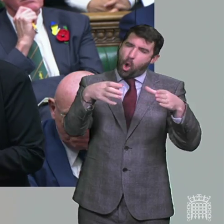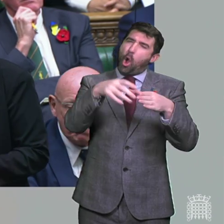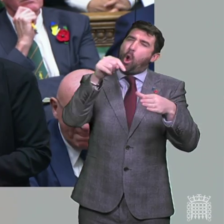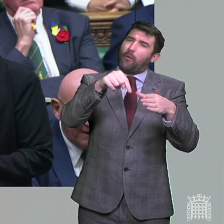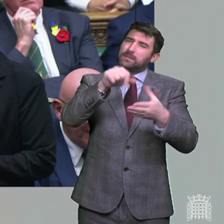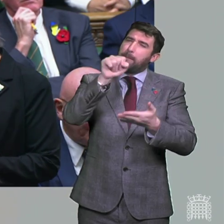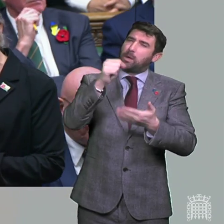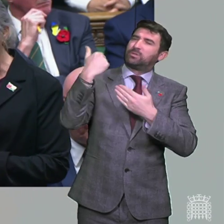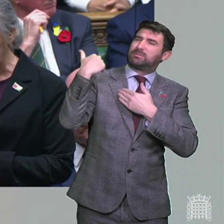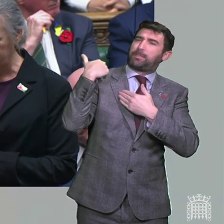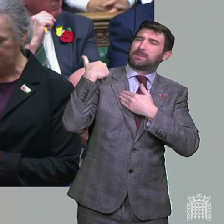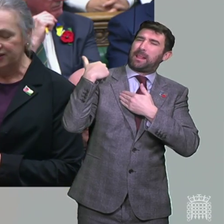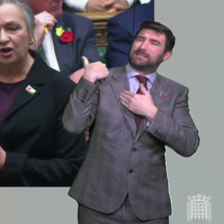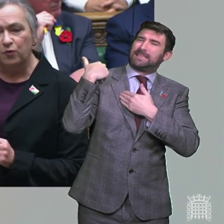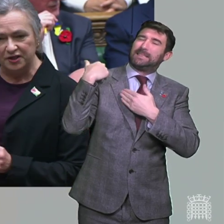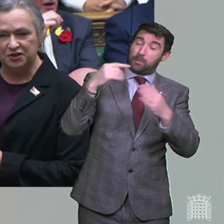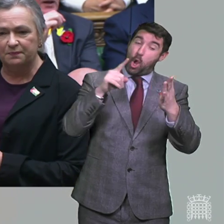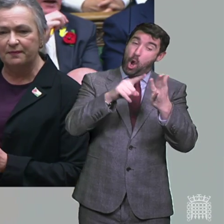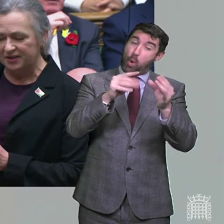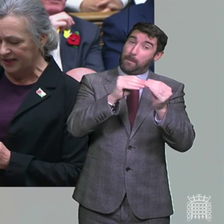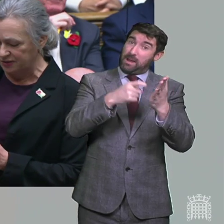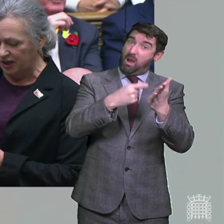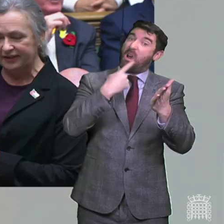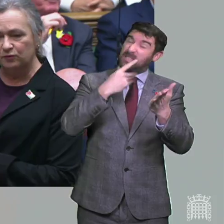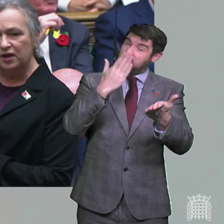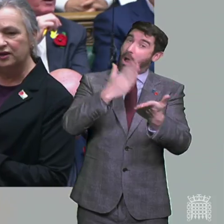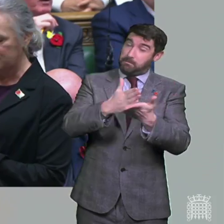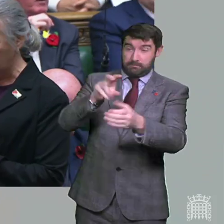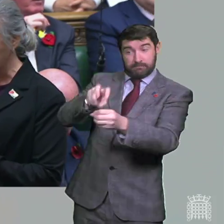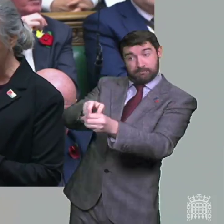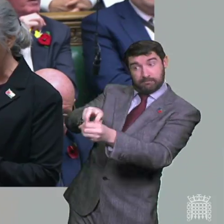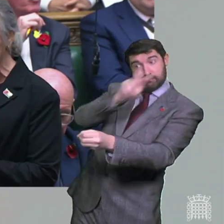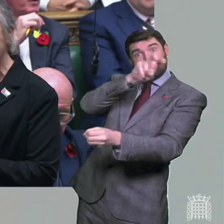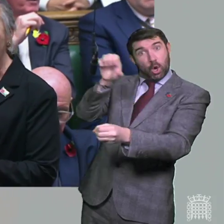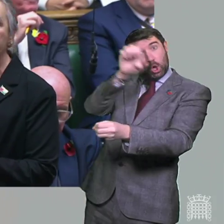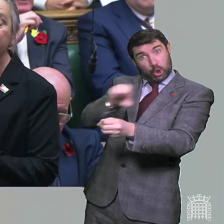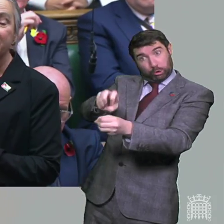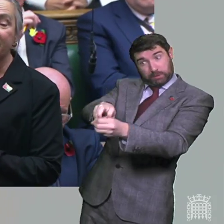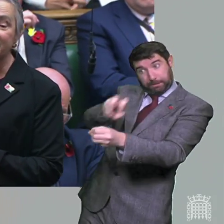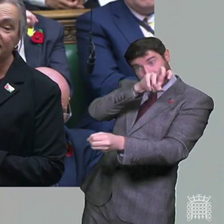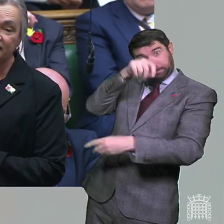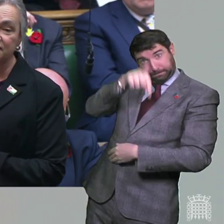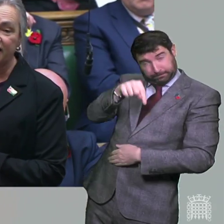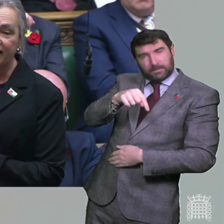Britain’s economic prospects are worsened by being outside the world’s largest trading bloc.